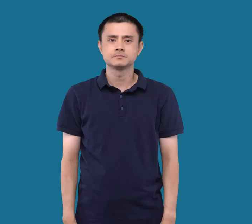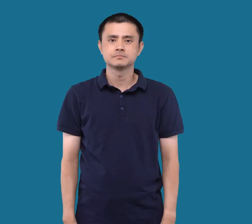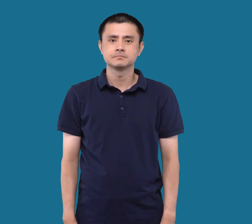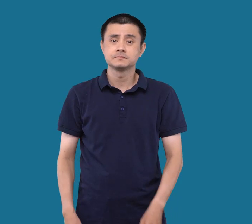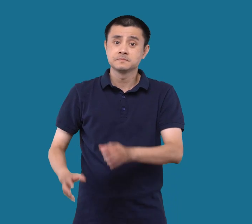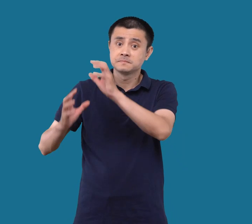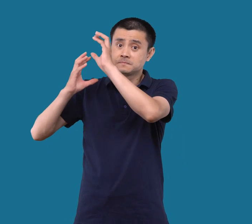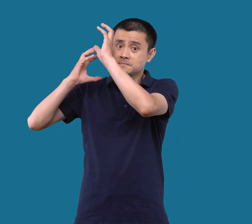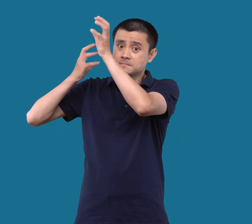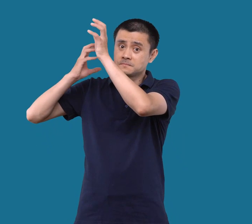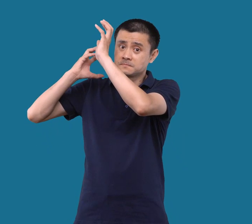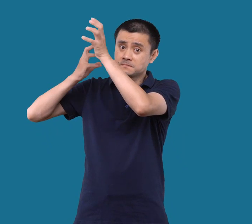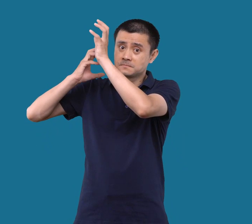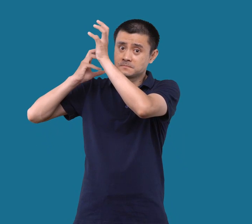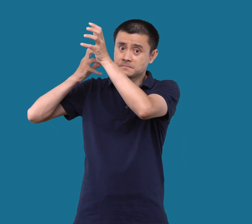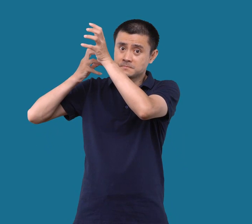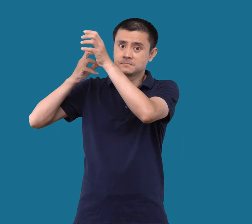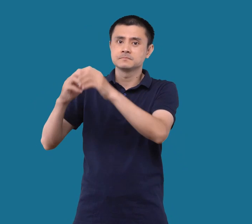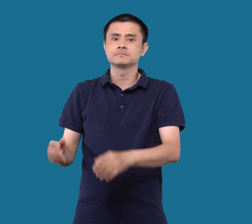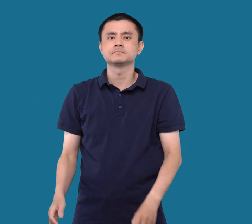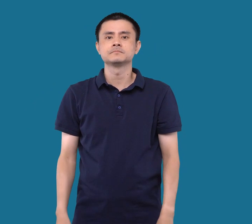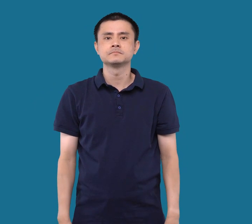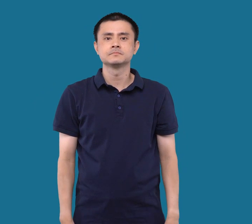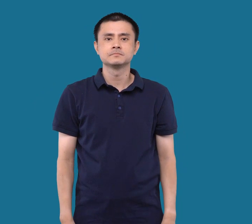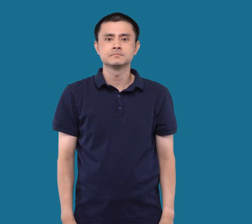chiếu phim